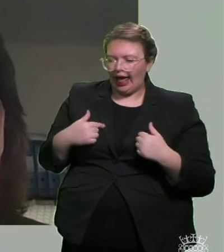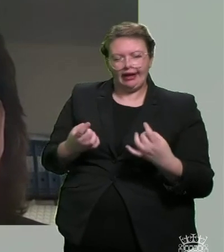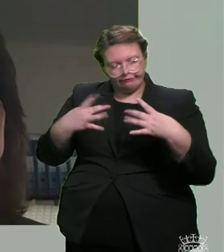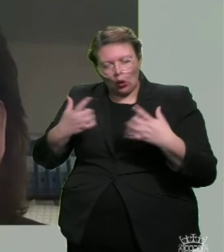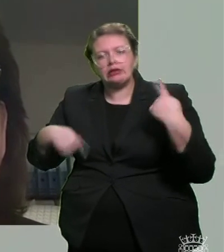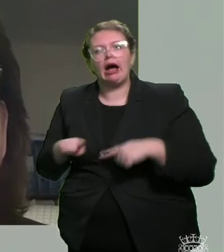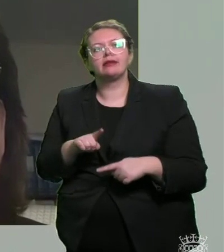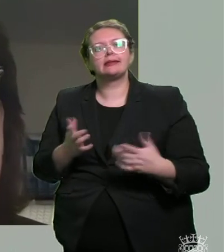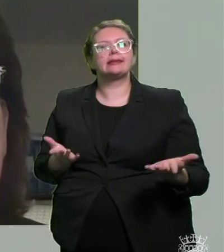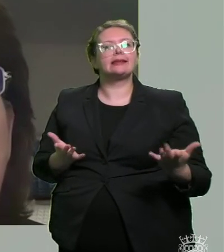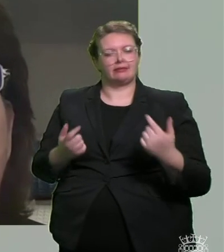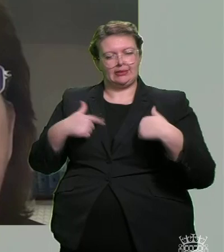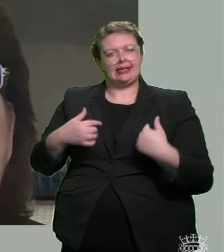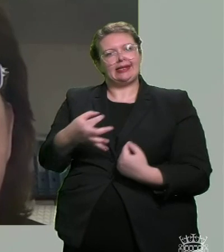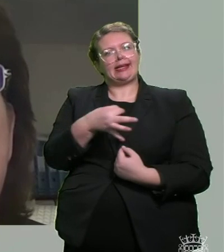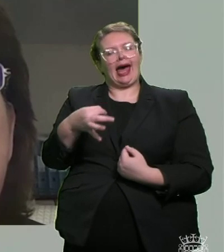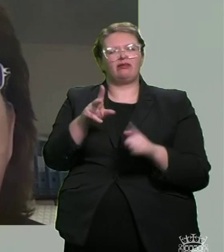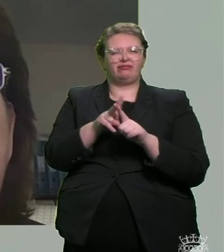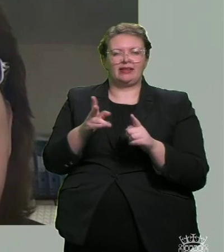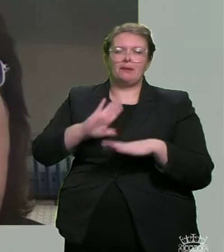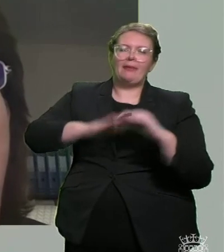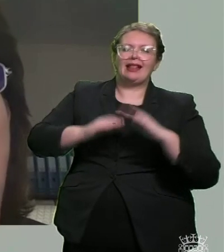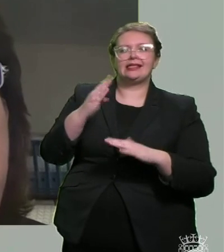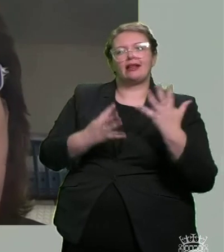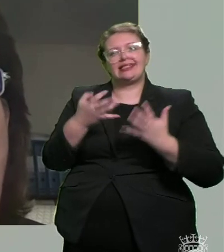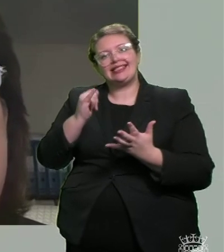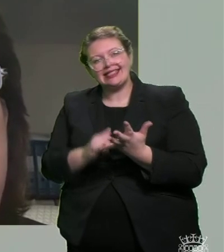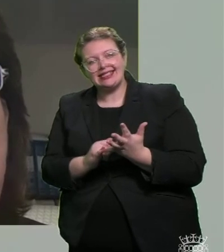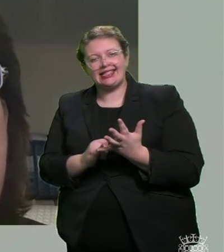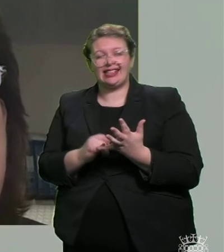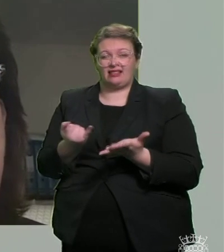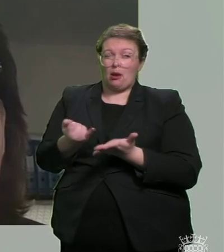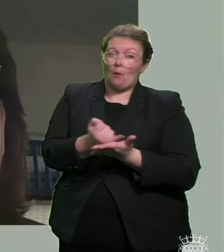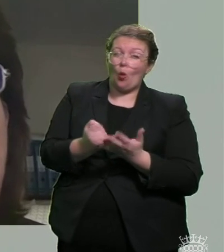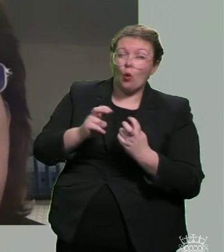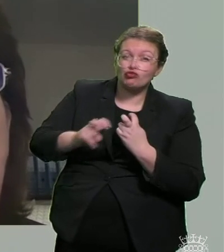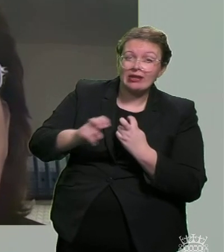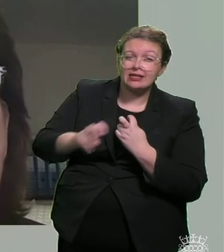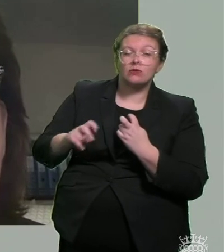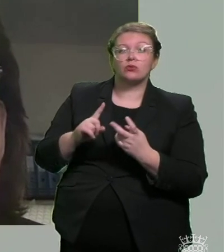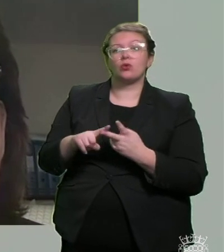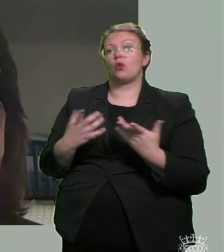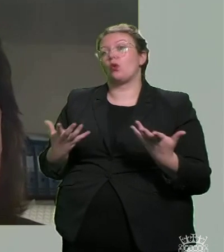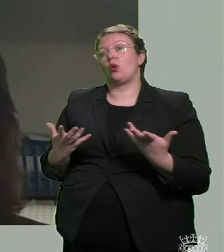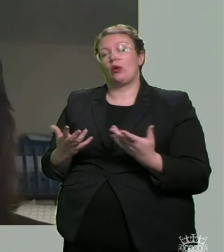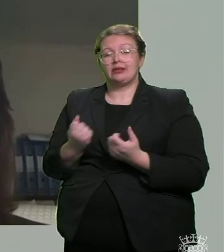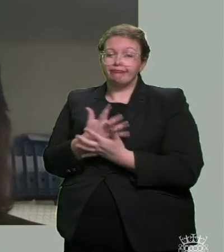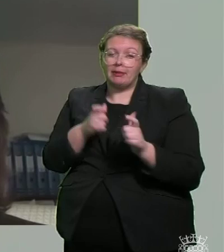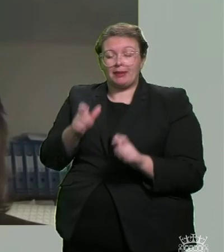It is a ’60s new town, with very poor public transport and one of the lowest levels of car and vehicle ownership.